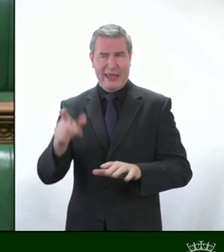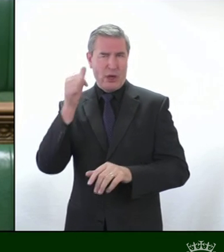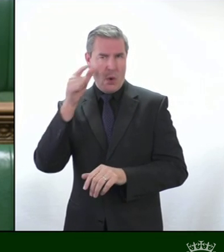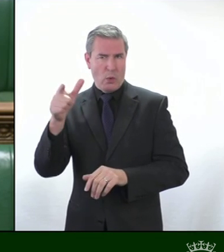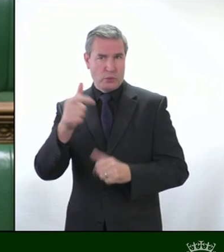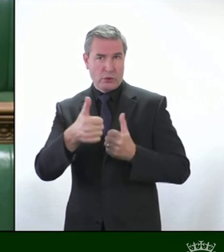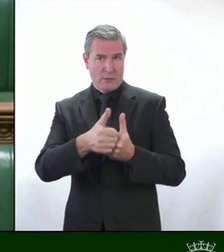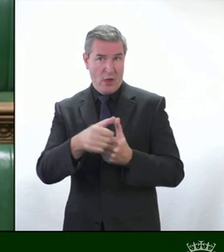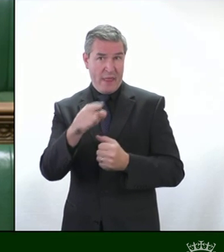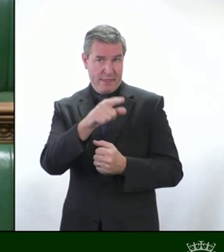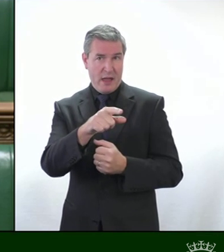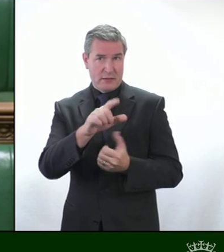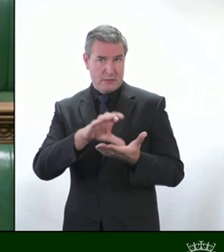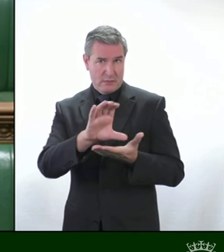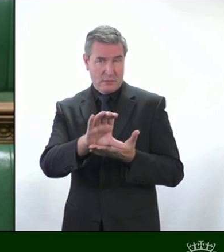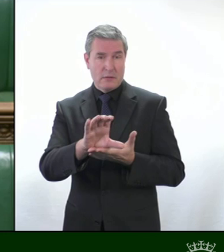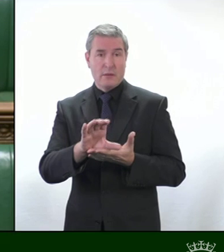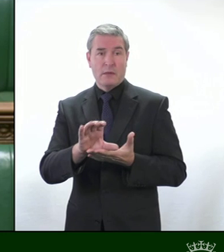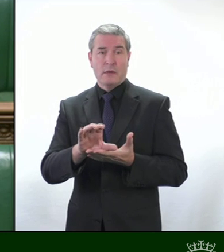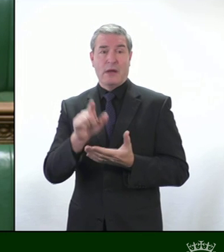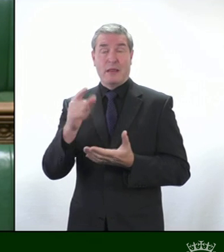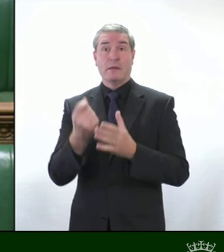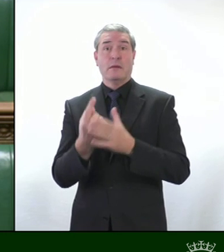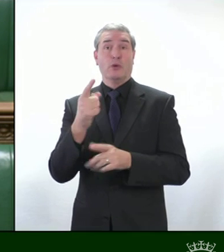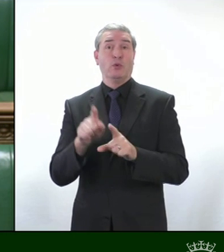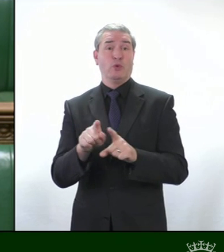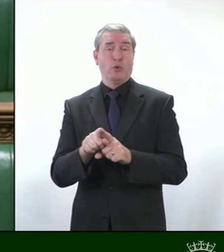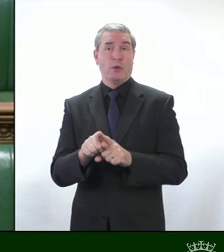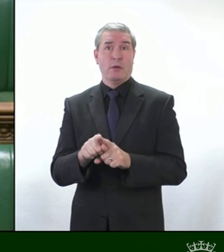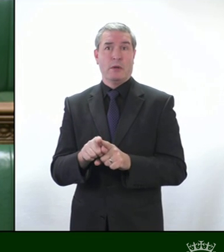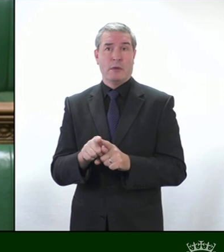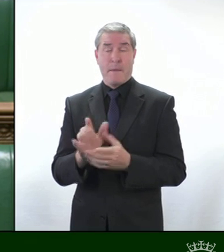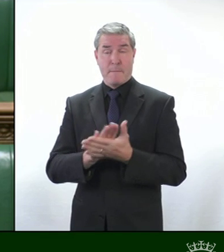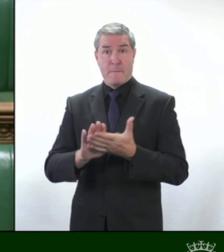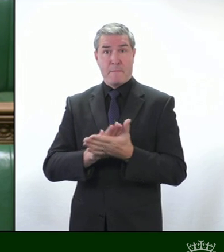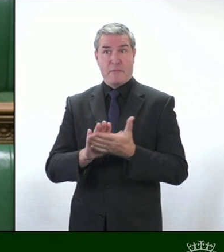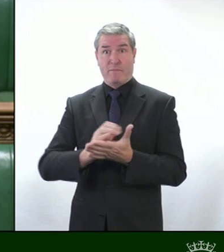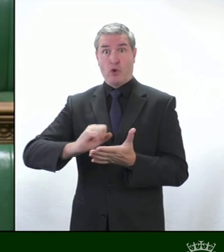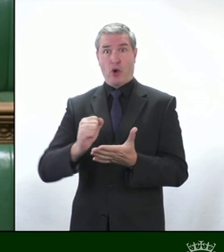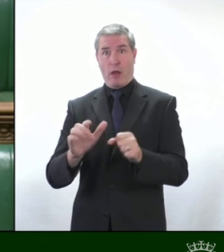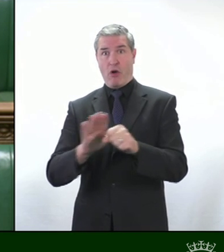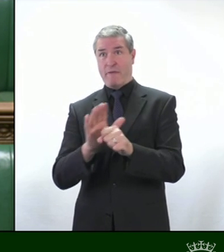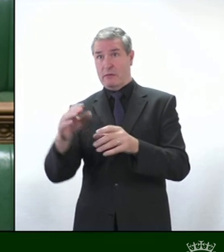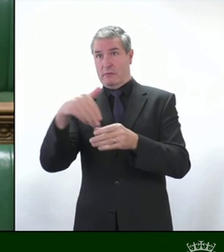Gentleman knows, which flows through, in Barnett consequentials, to Scotland.